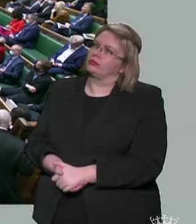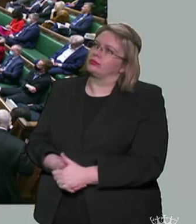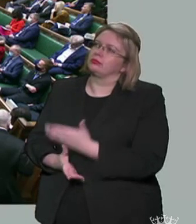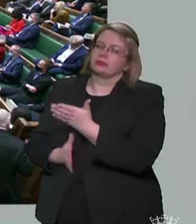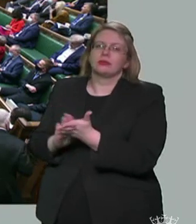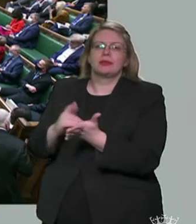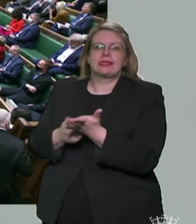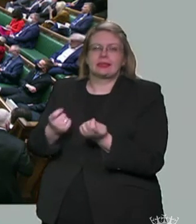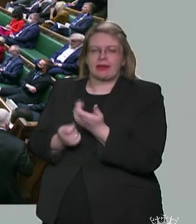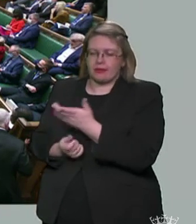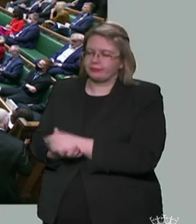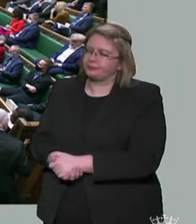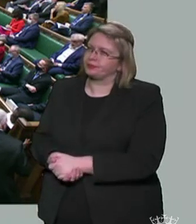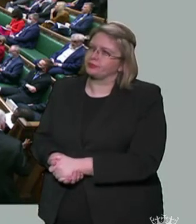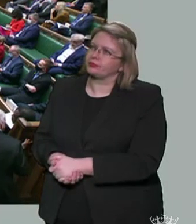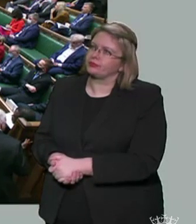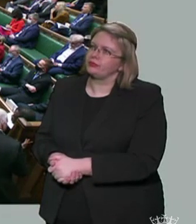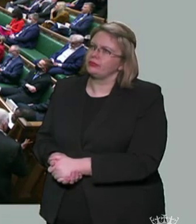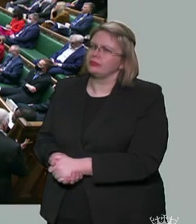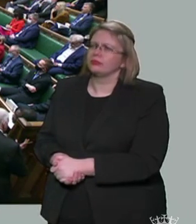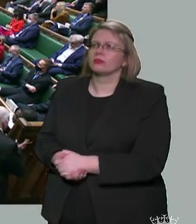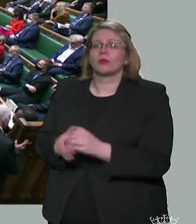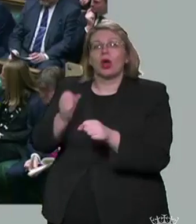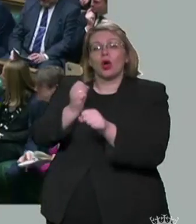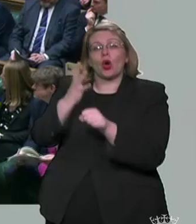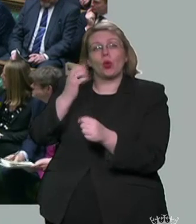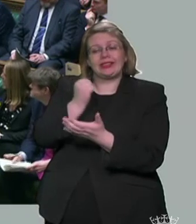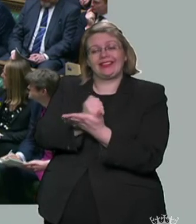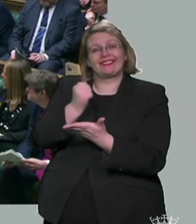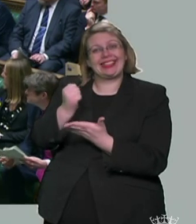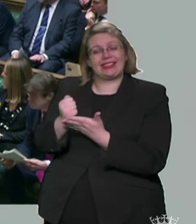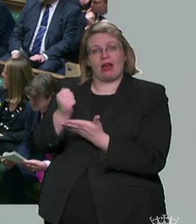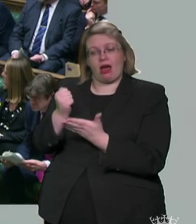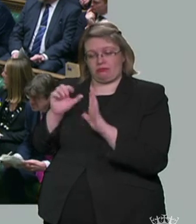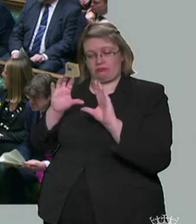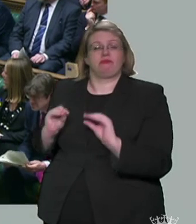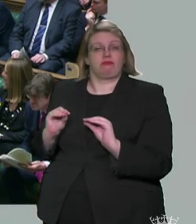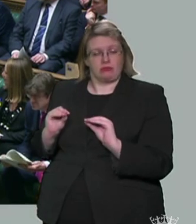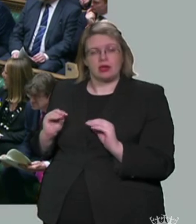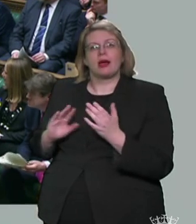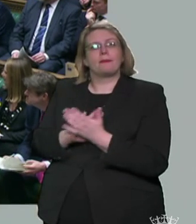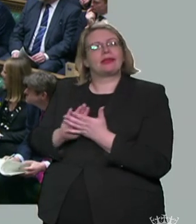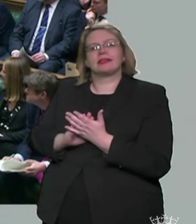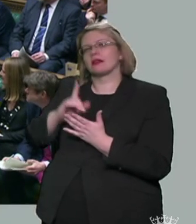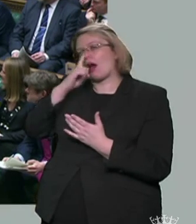The Government have already stopped issuing golden visas, so that those cannot be exploited by oligarchs and crime lords.